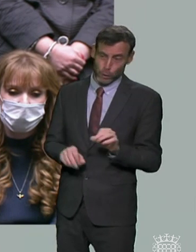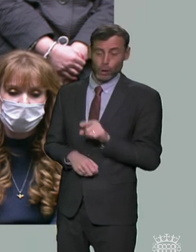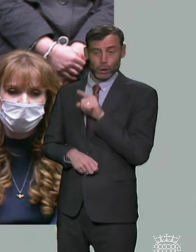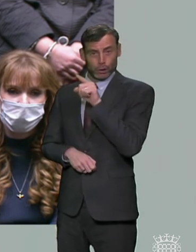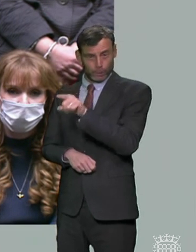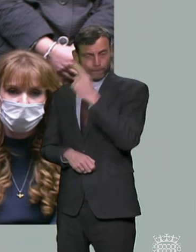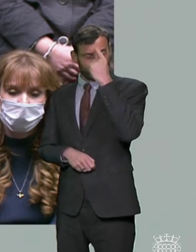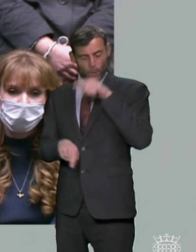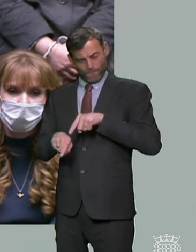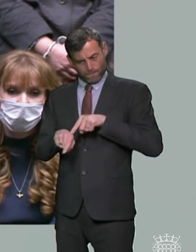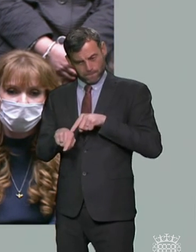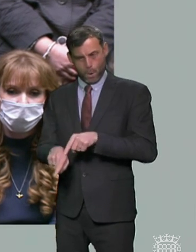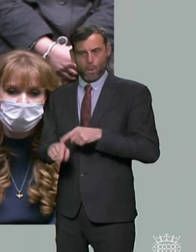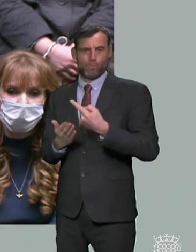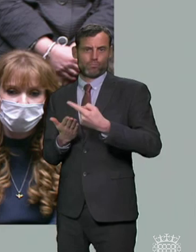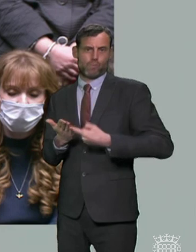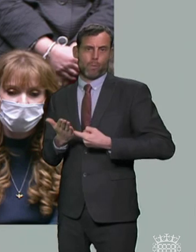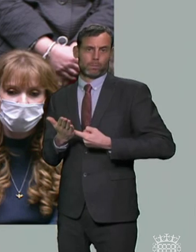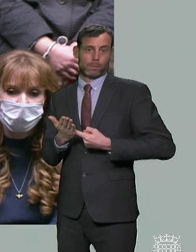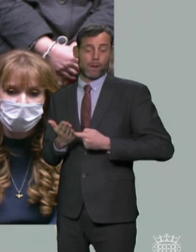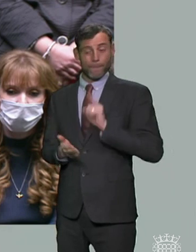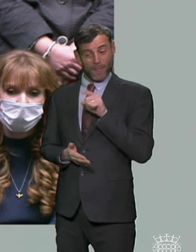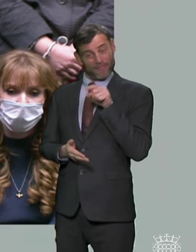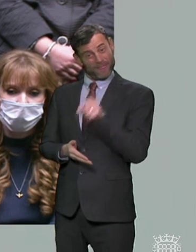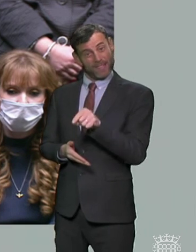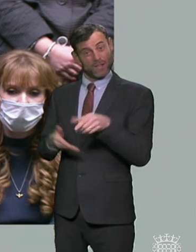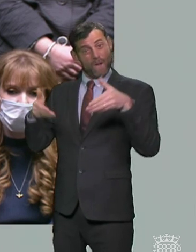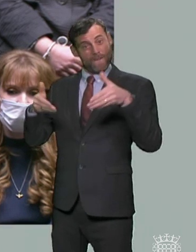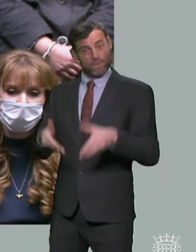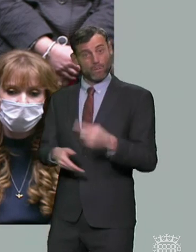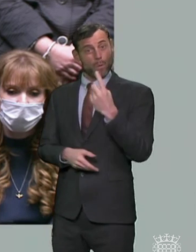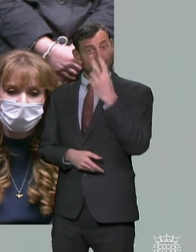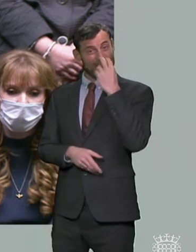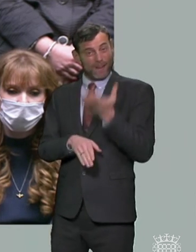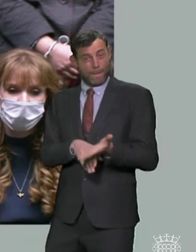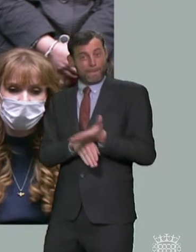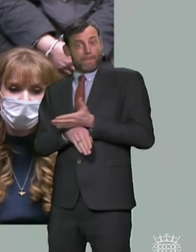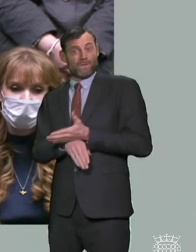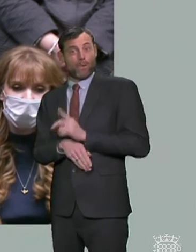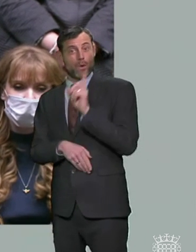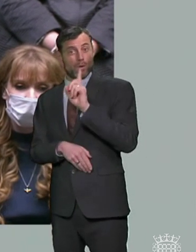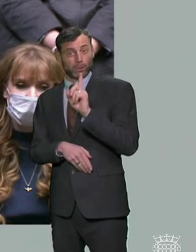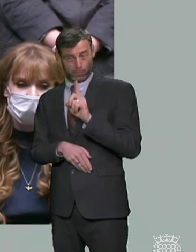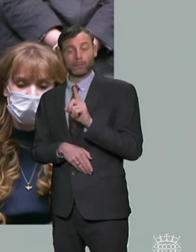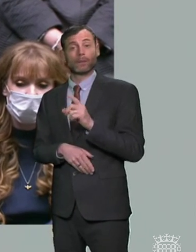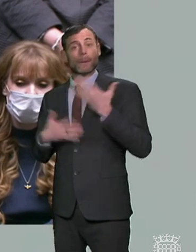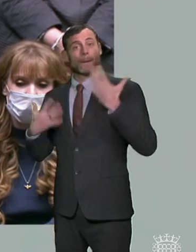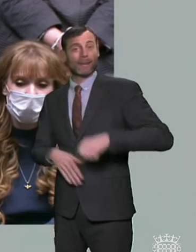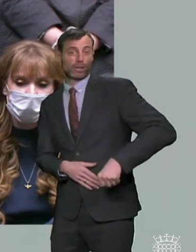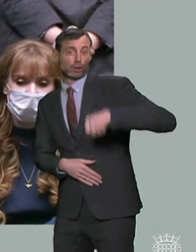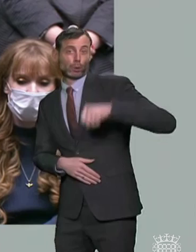On the eve of that funeral, a suitcase was filled with booze and wheeled into Downing Street.